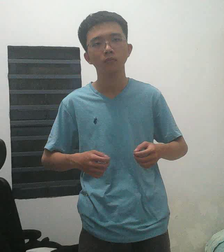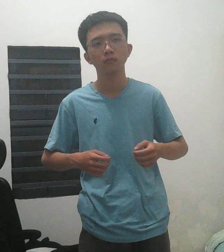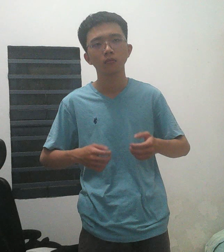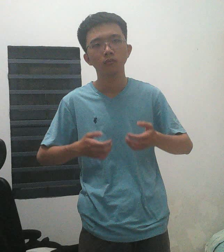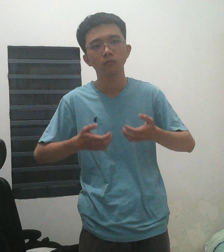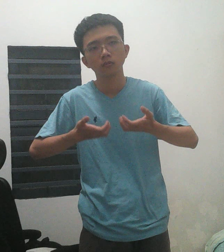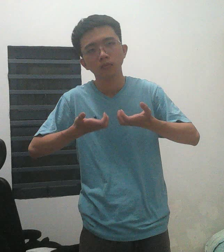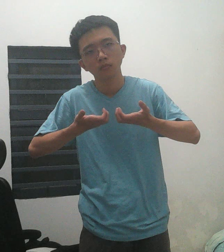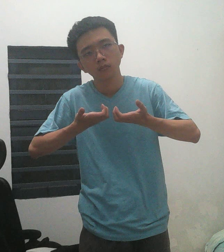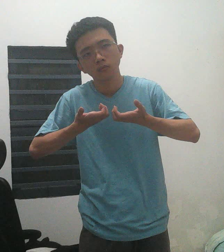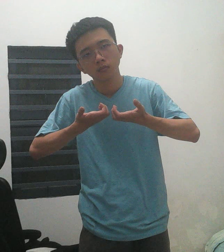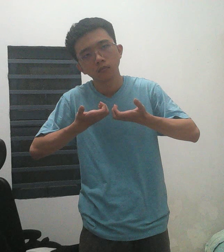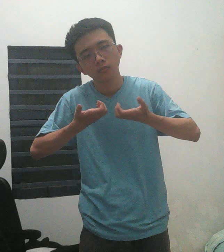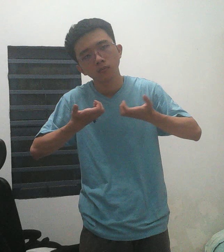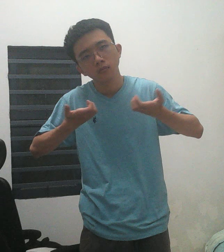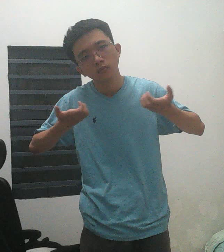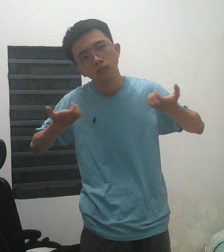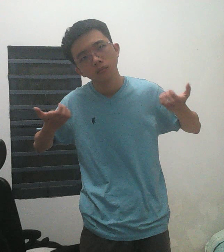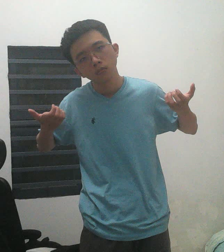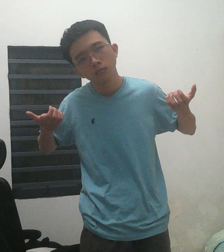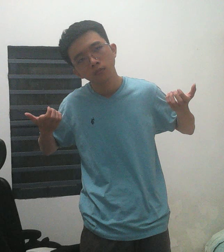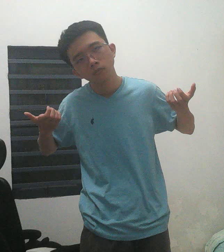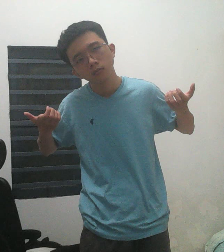chia cat